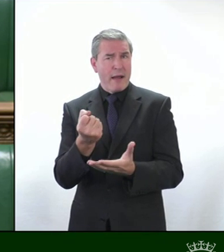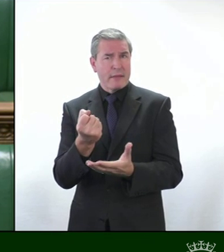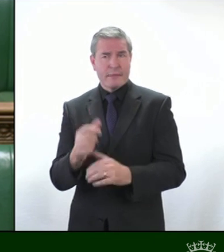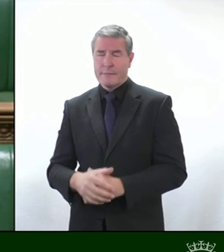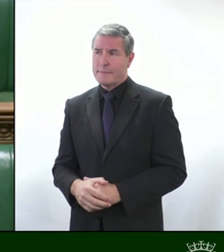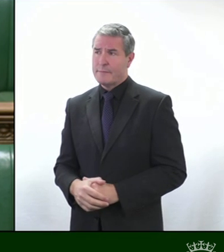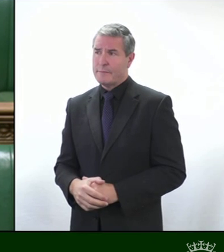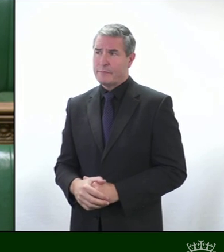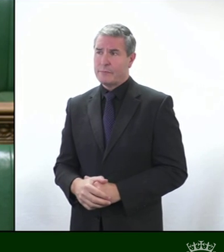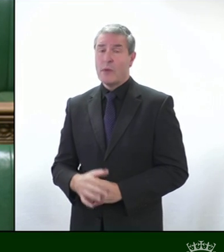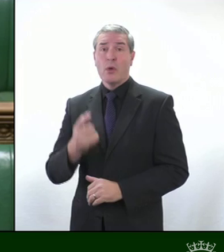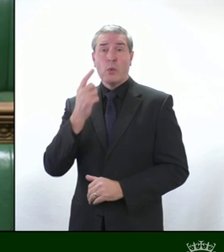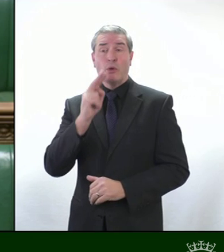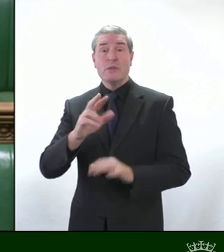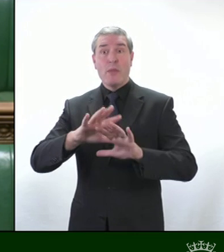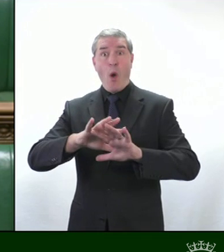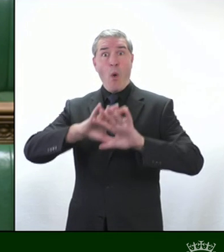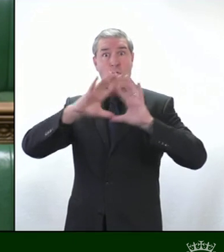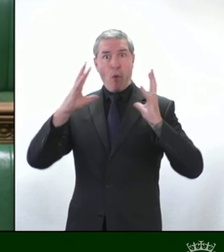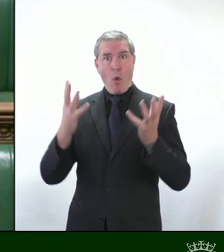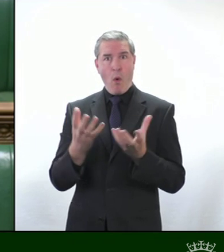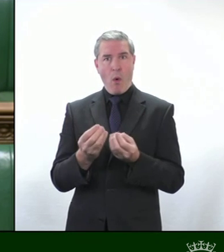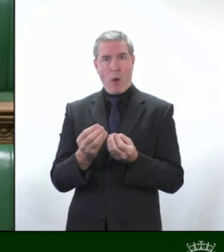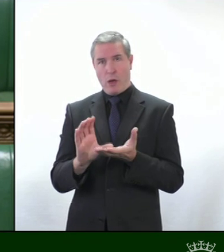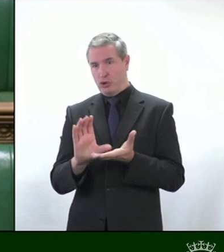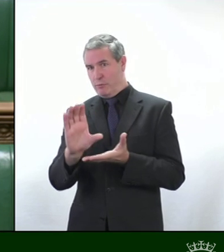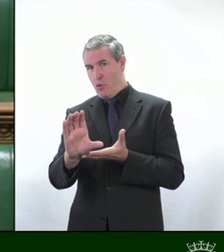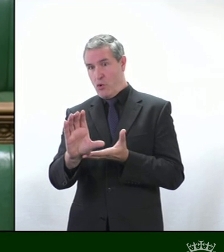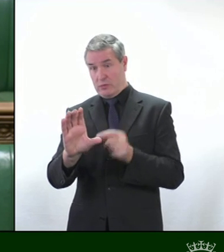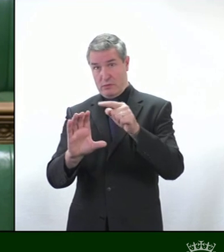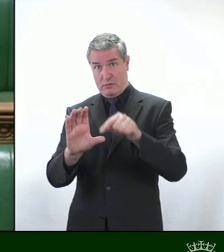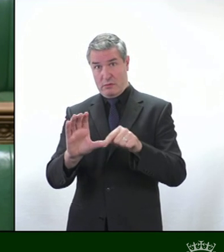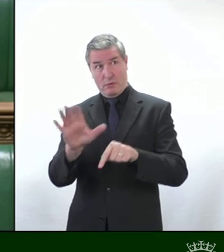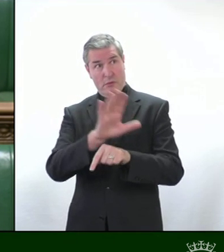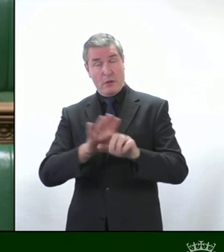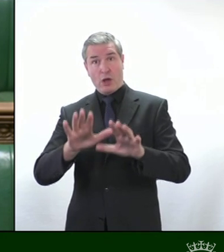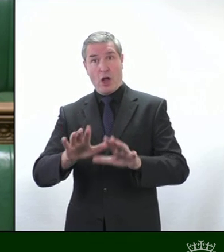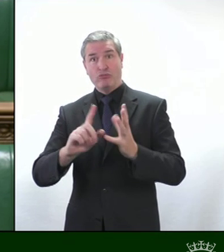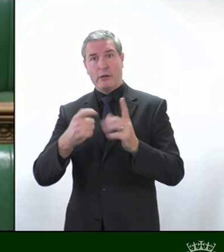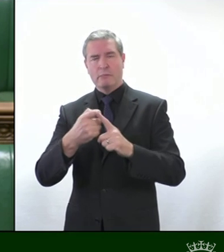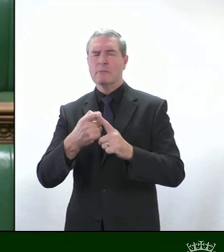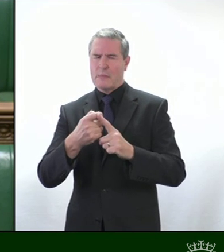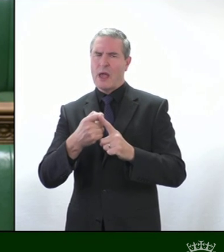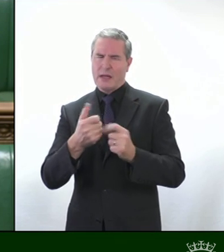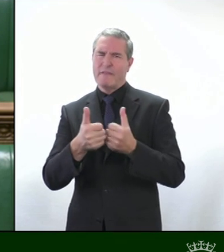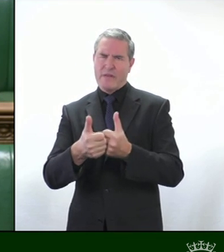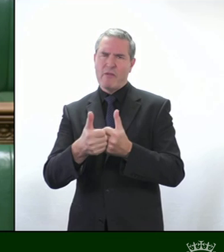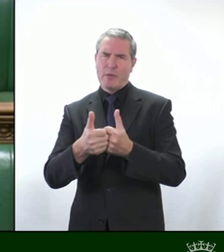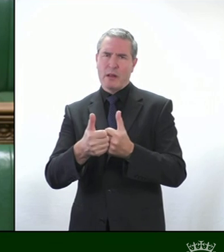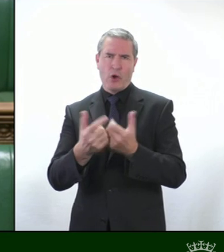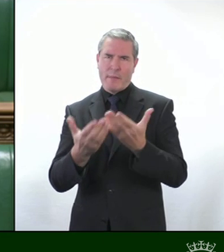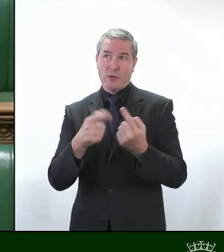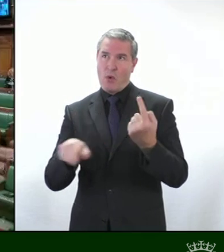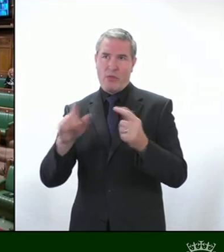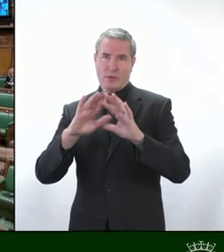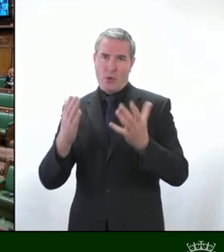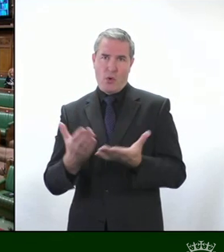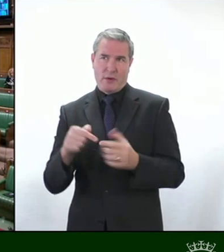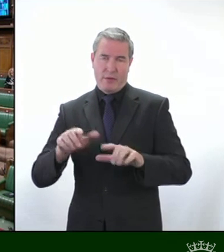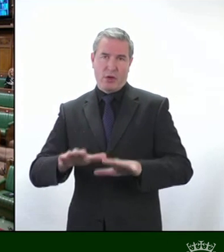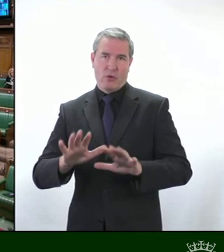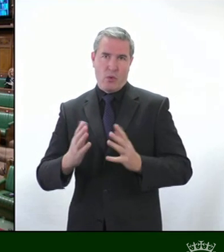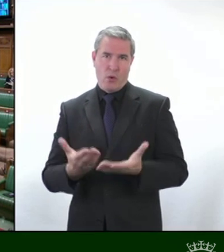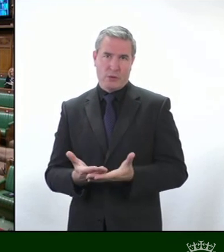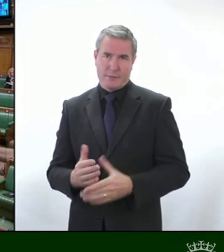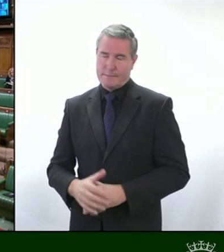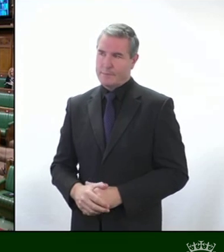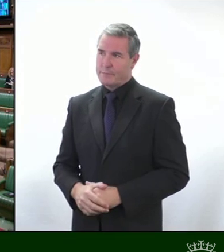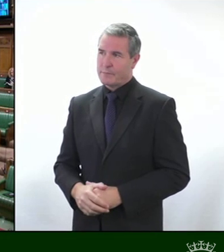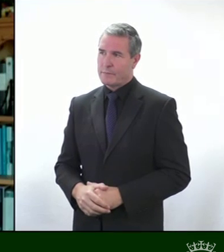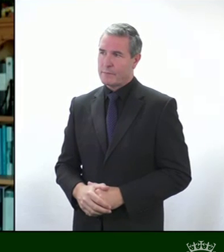When we look at the overall level of support this Government have given the people across the country, it compares favourably with any other Government around the world.